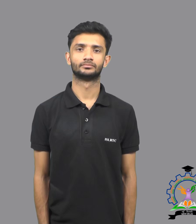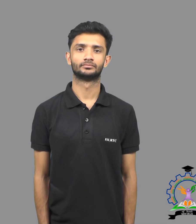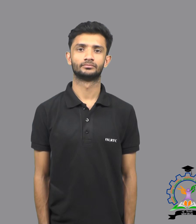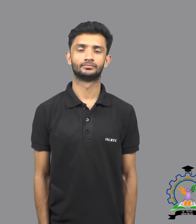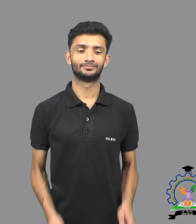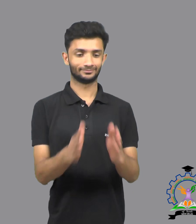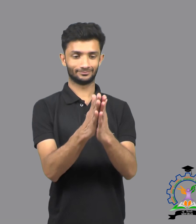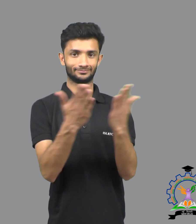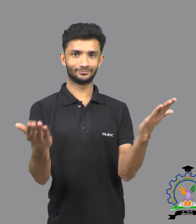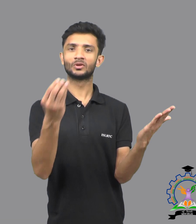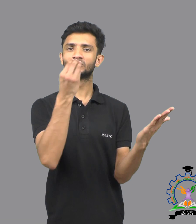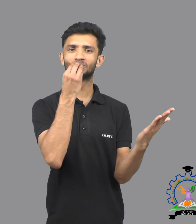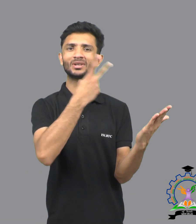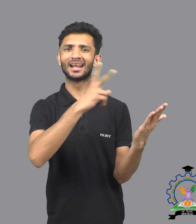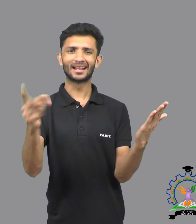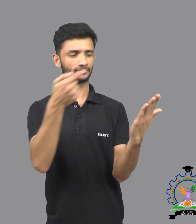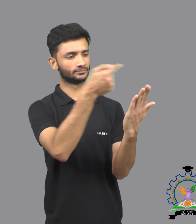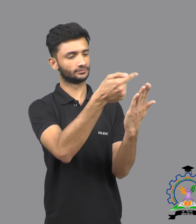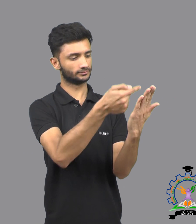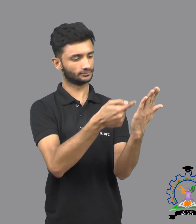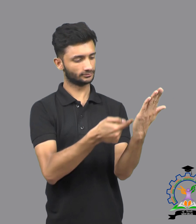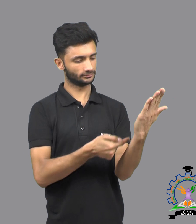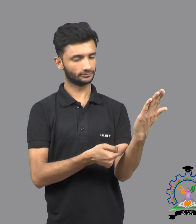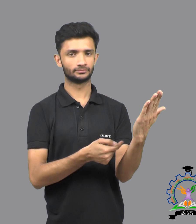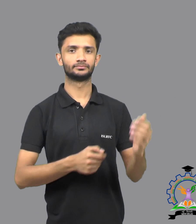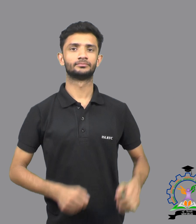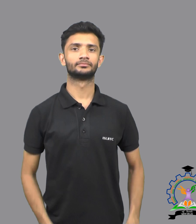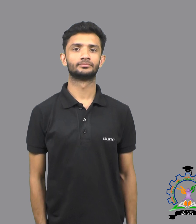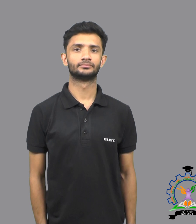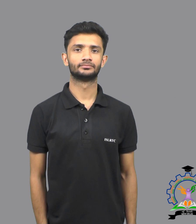Menu